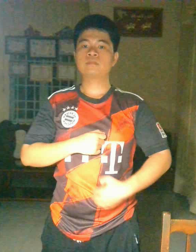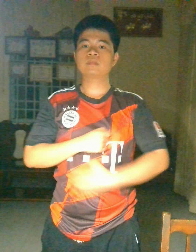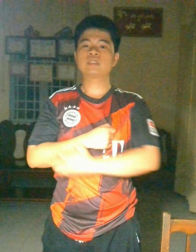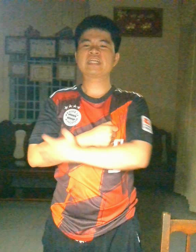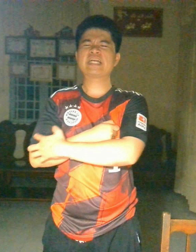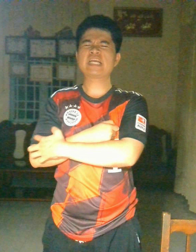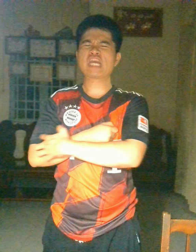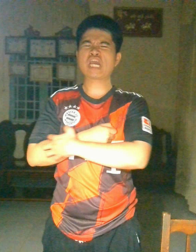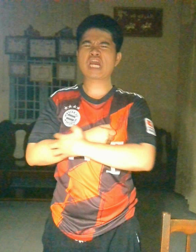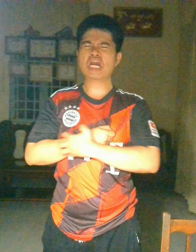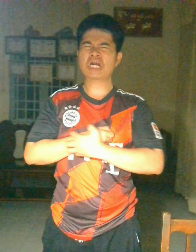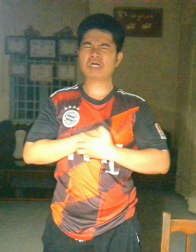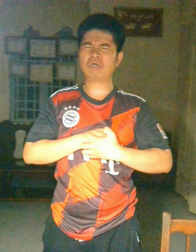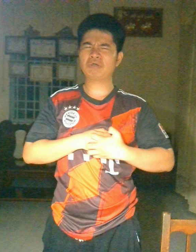ngheo